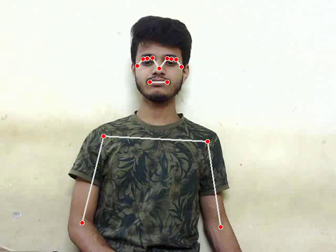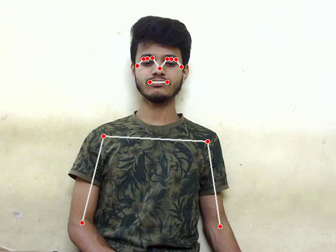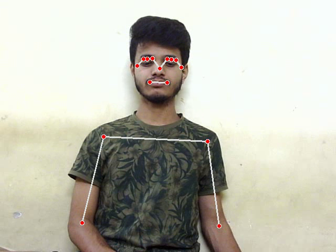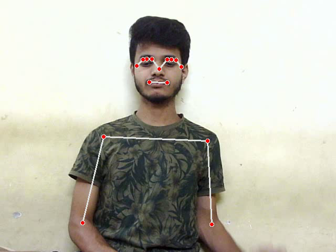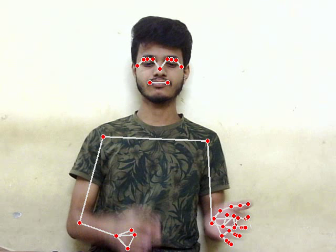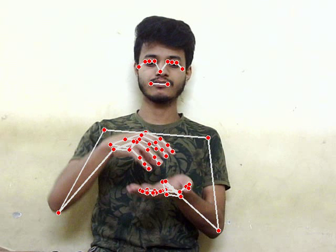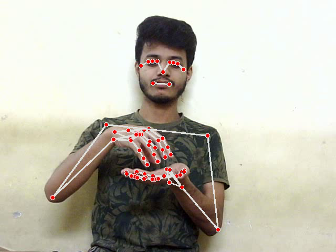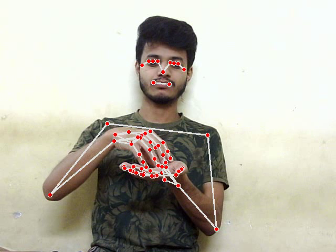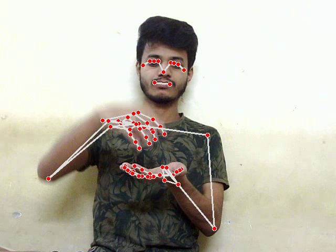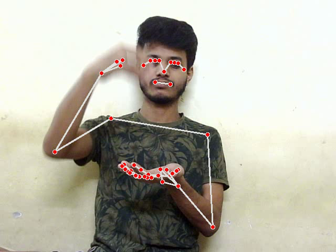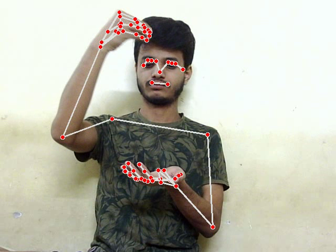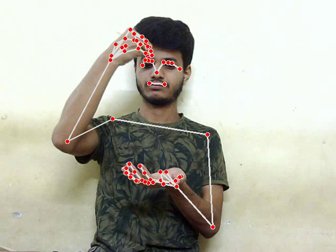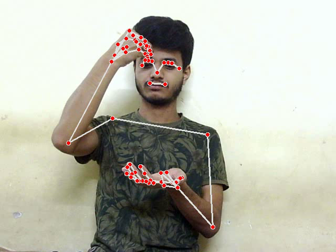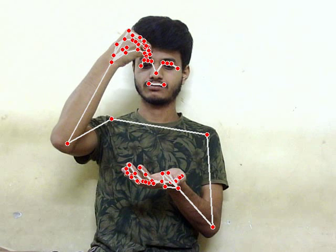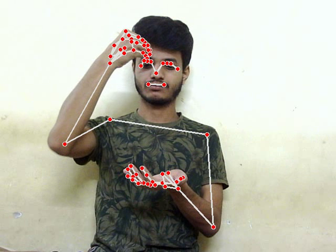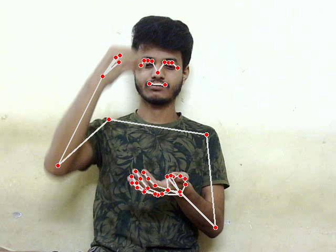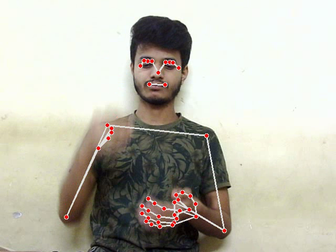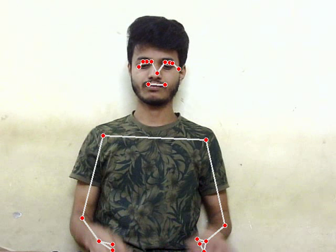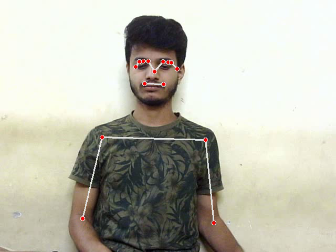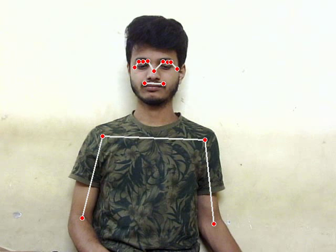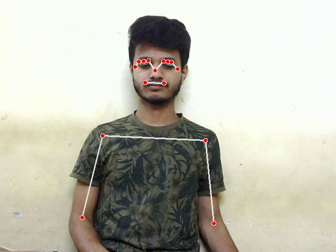learn